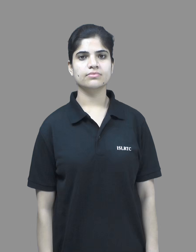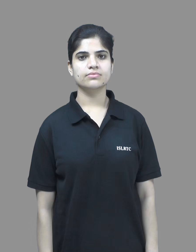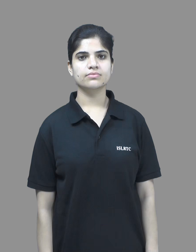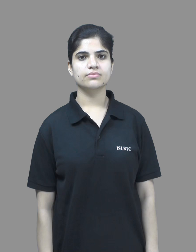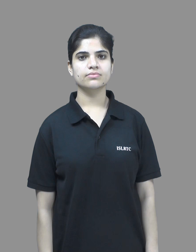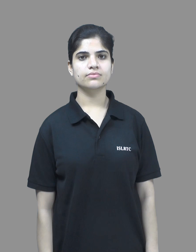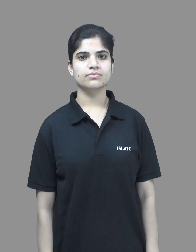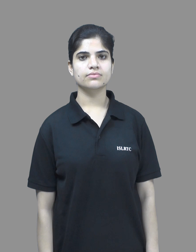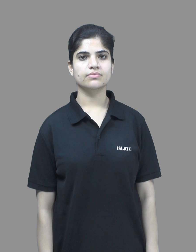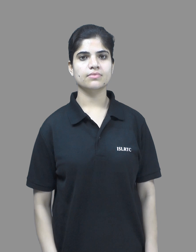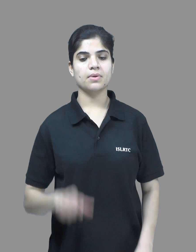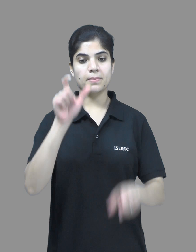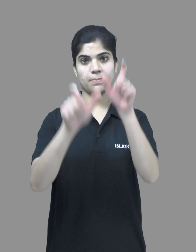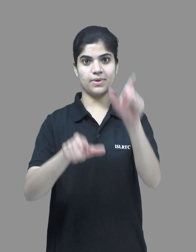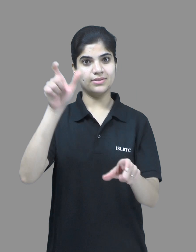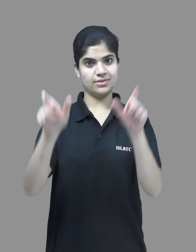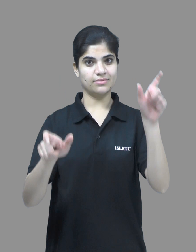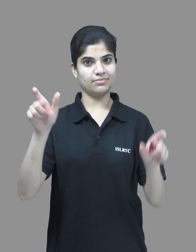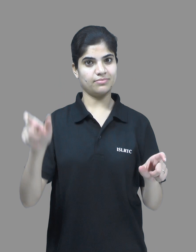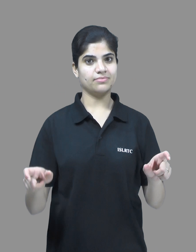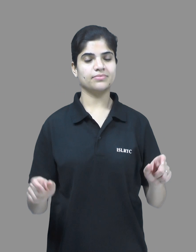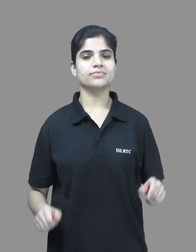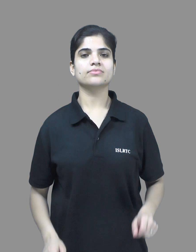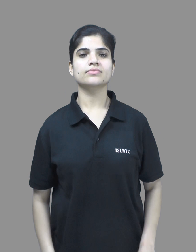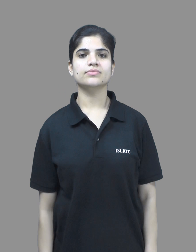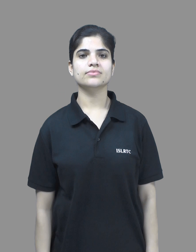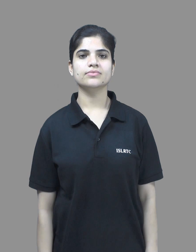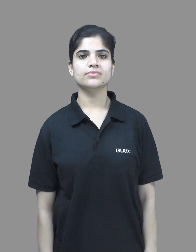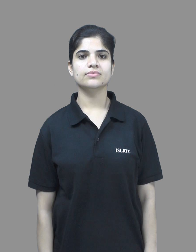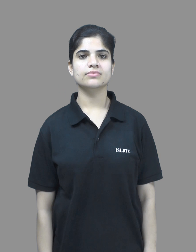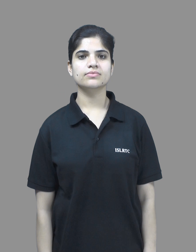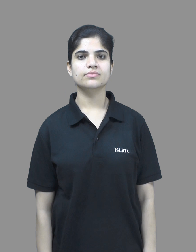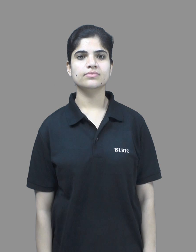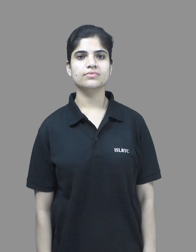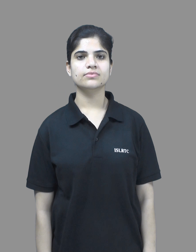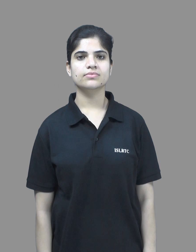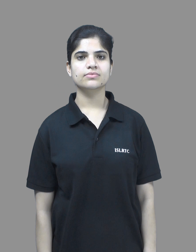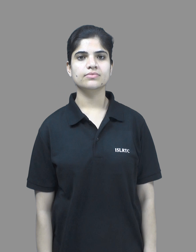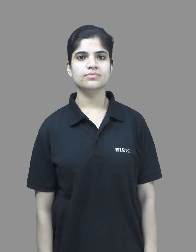People